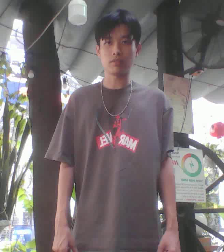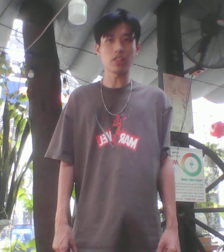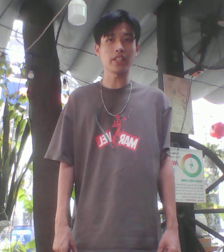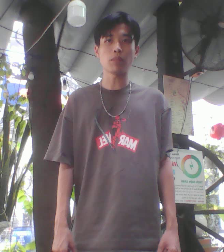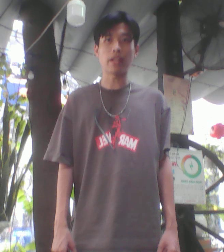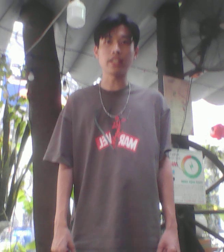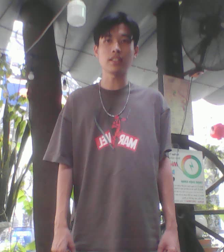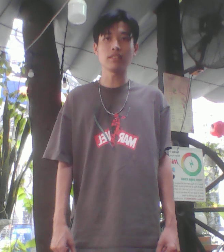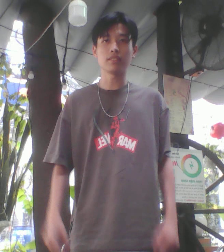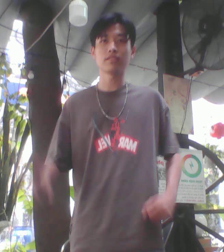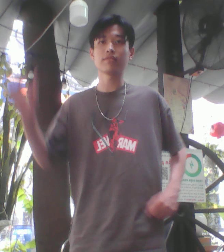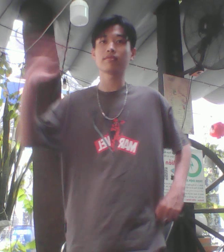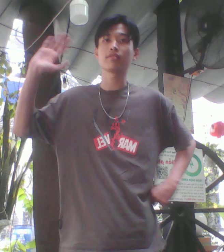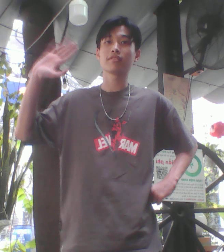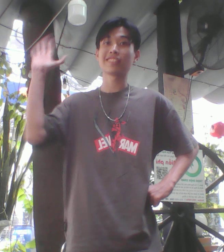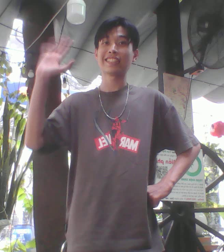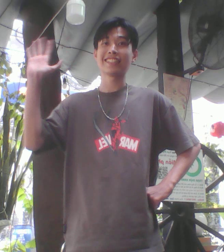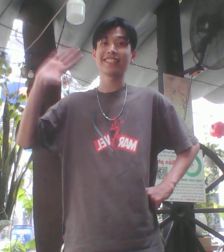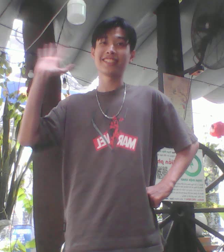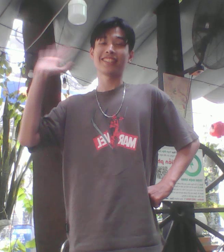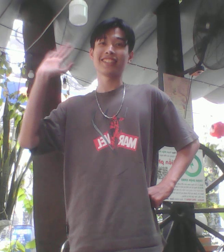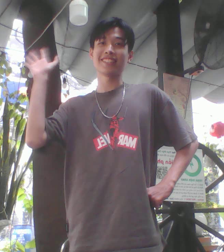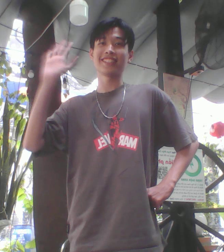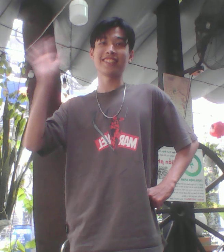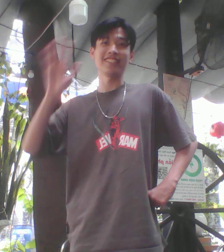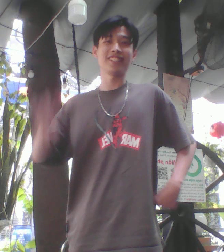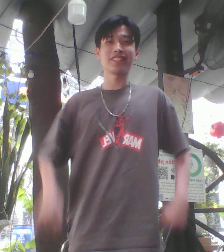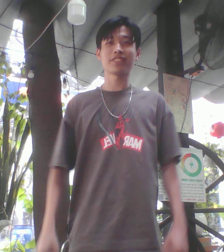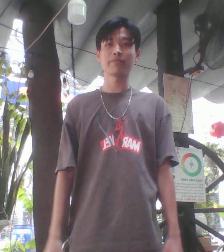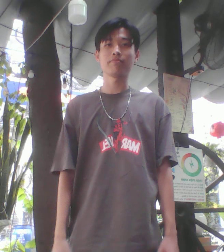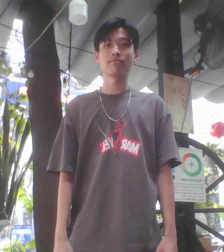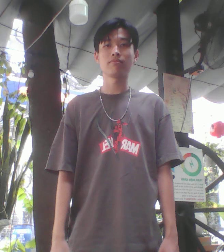xin chào